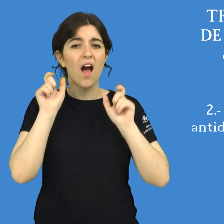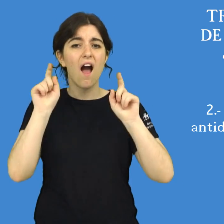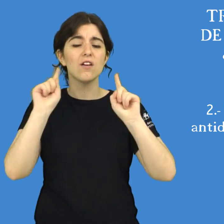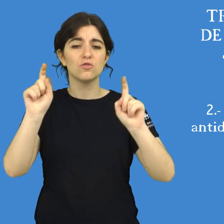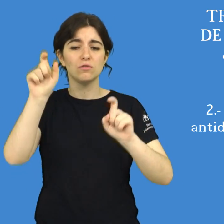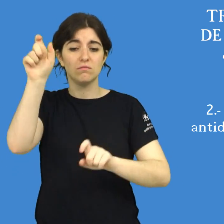caso